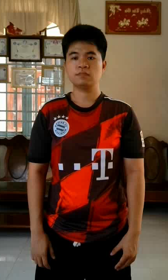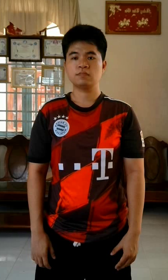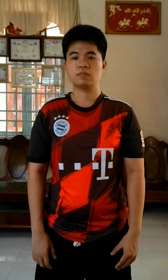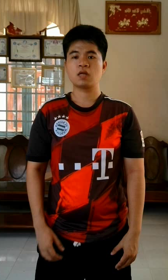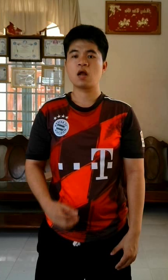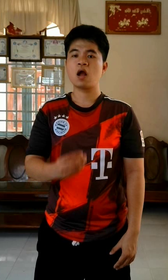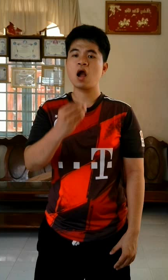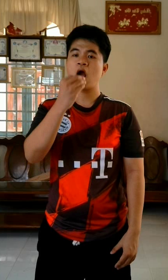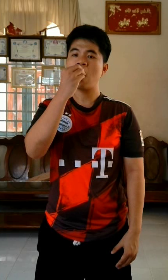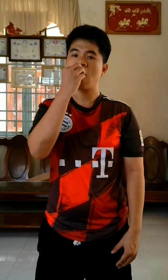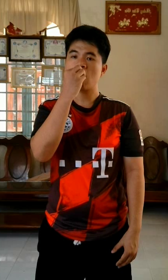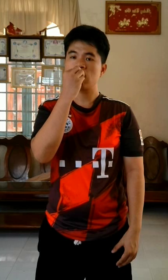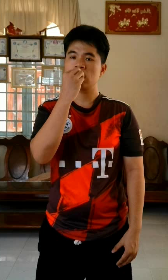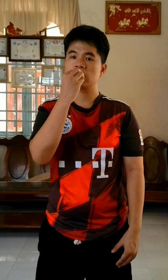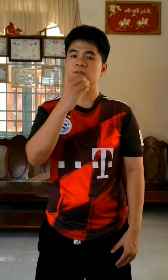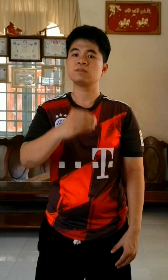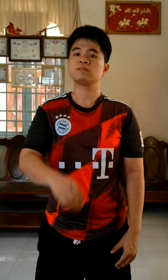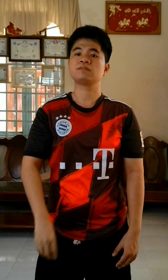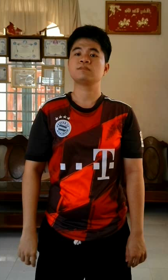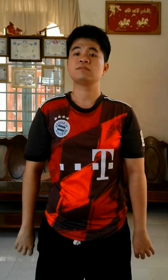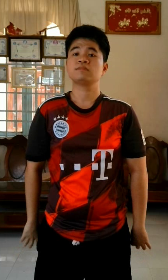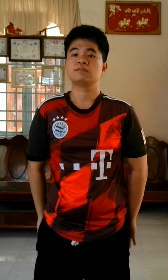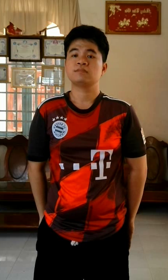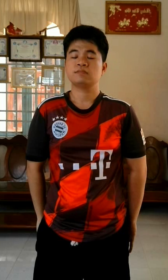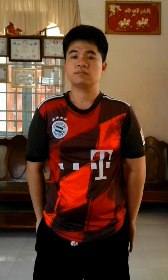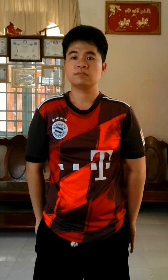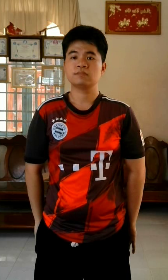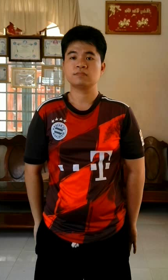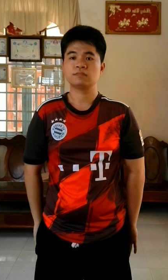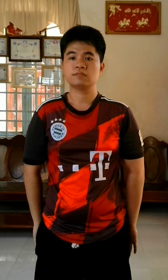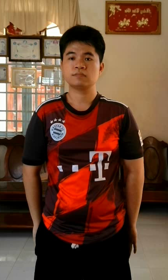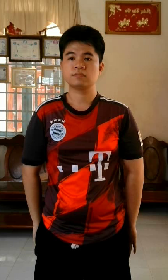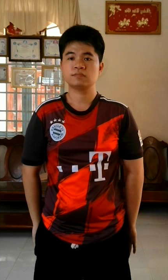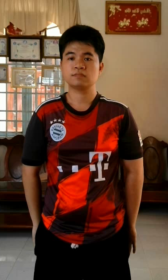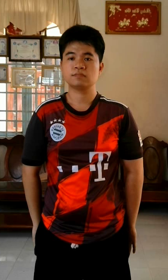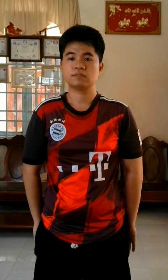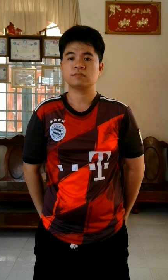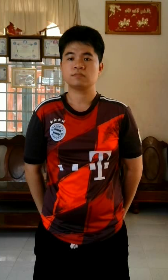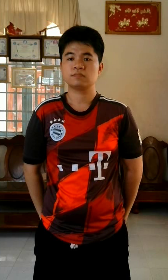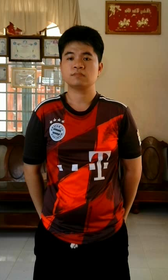an